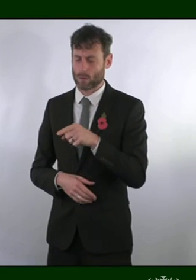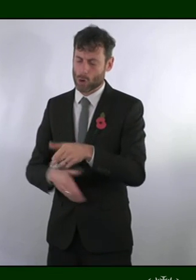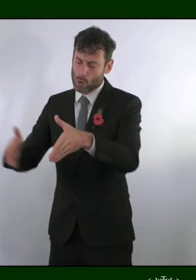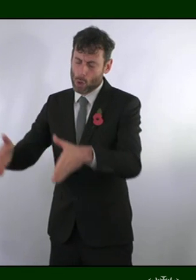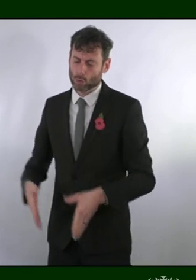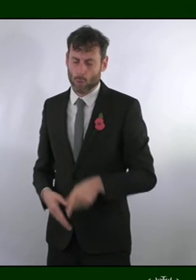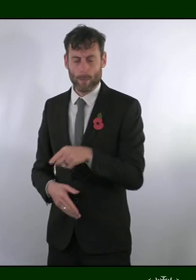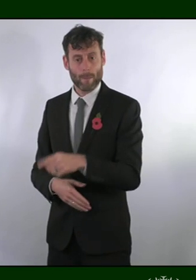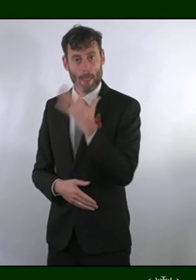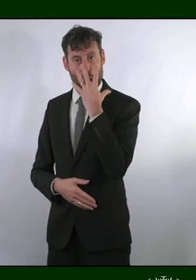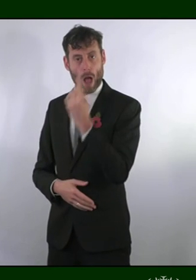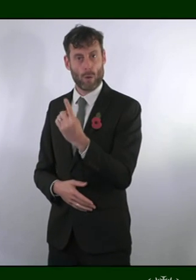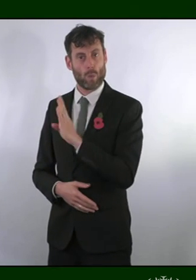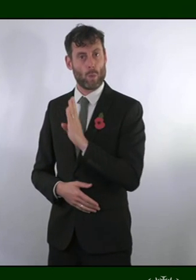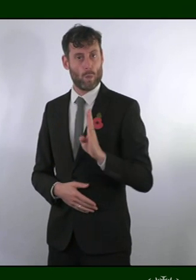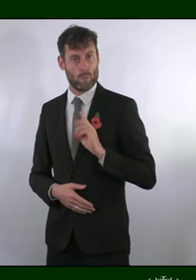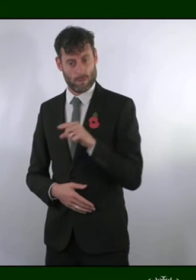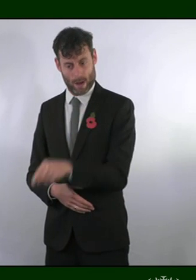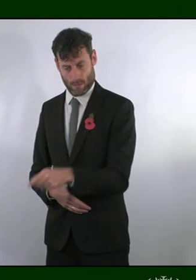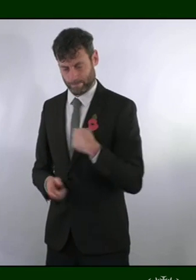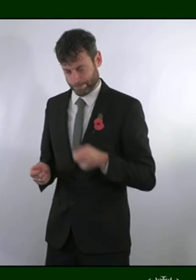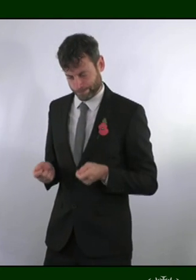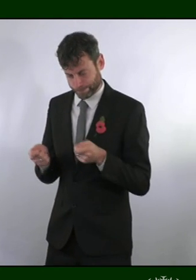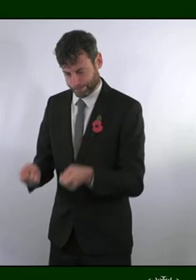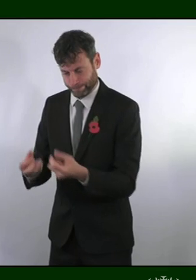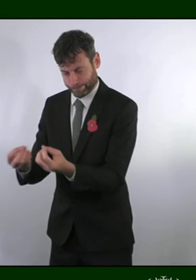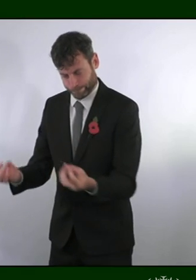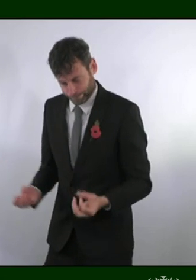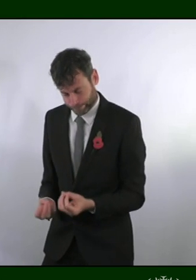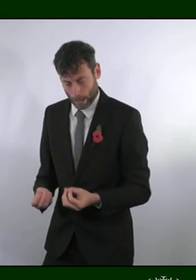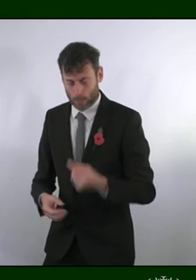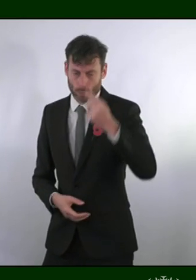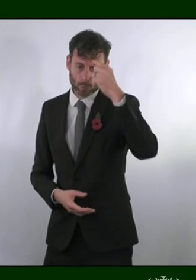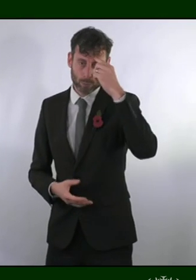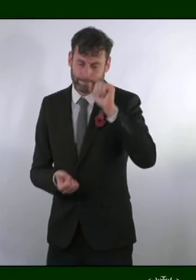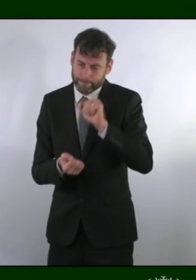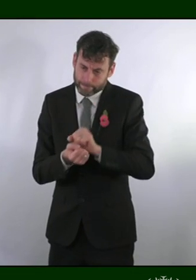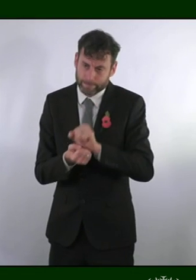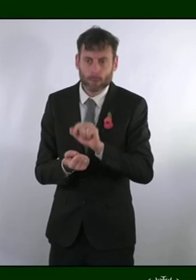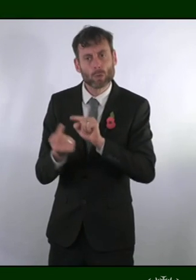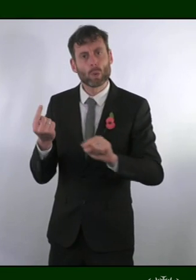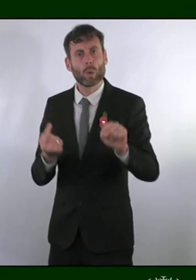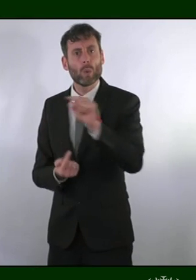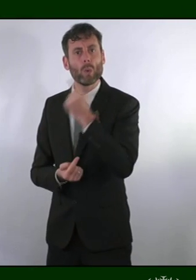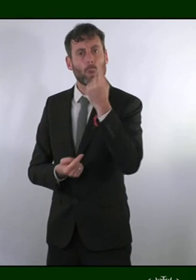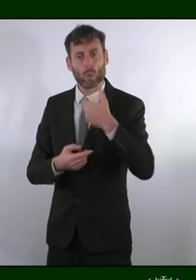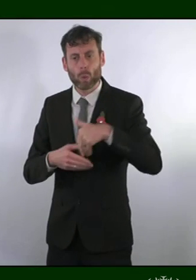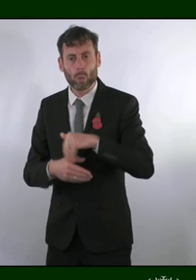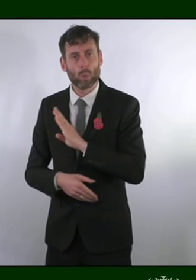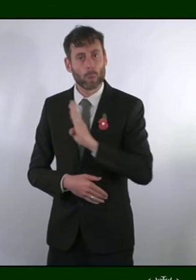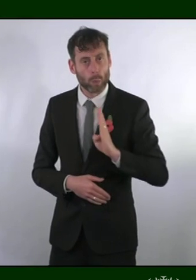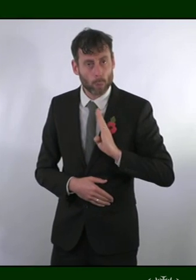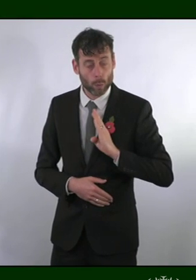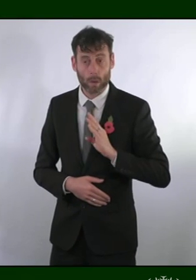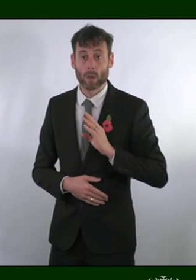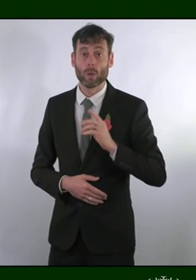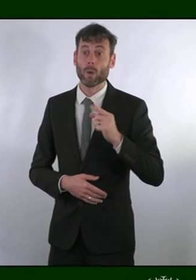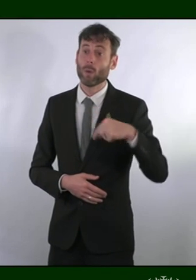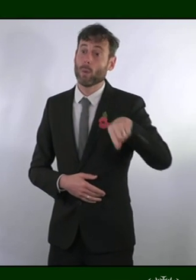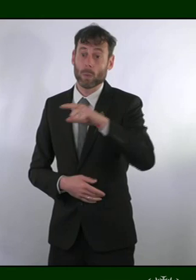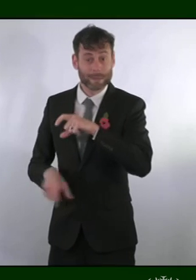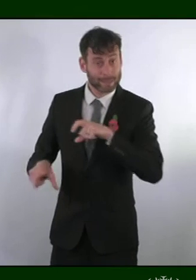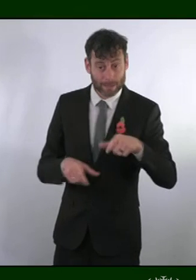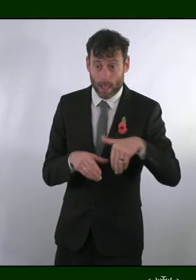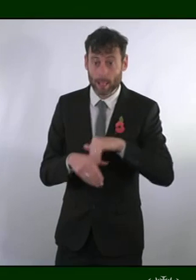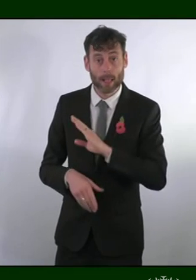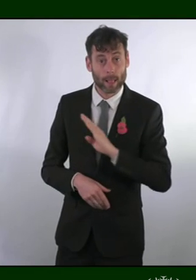Armistice Day allows us to give thanks to all those who have served, and continue to serve, and those who have given their lives in service of this country.